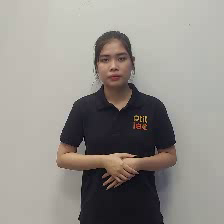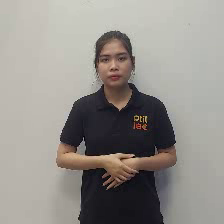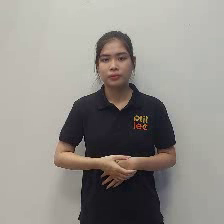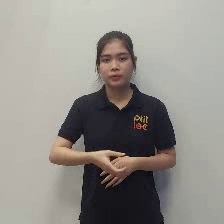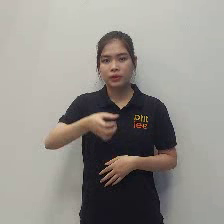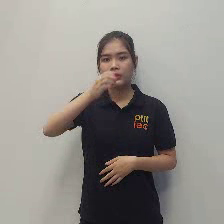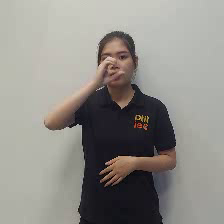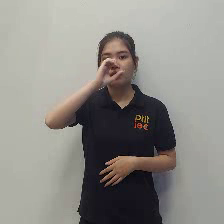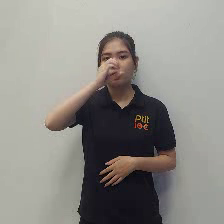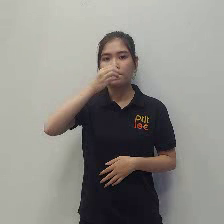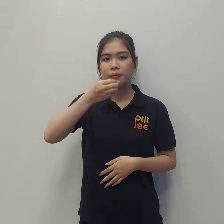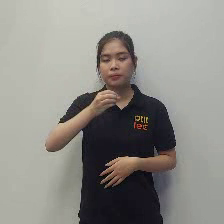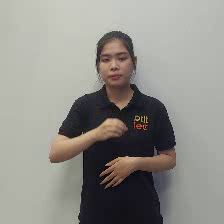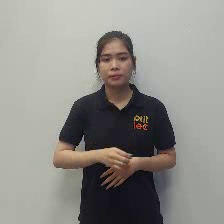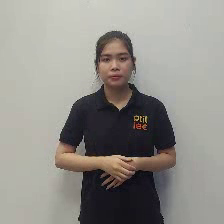Uống